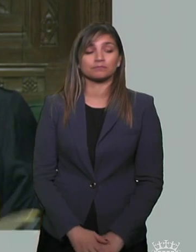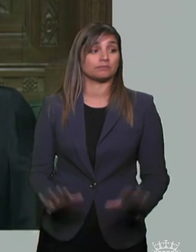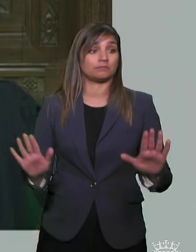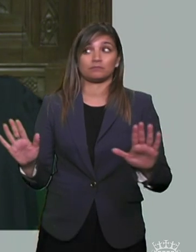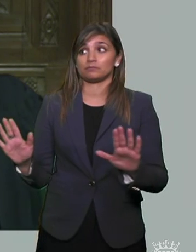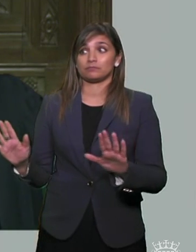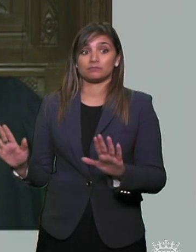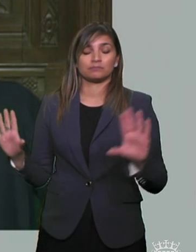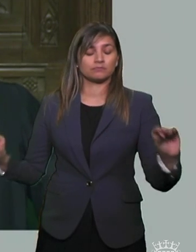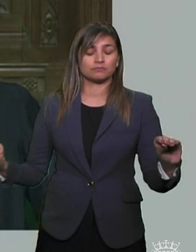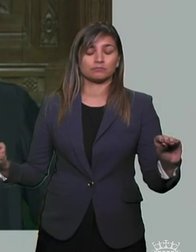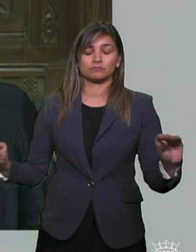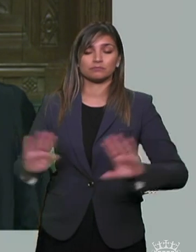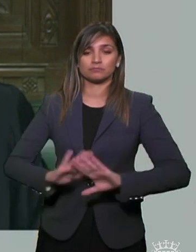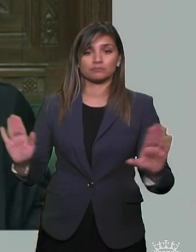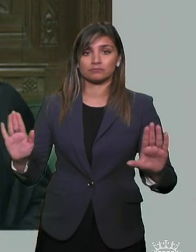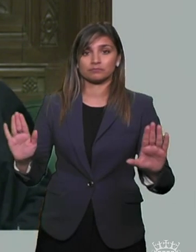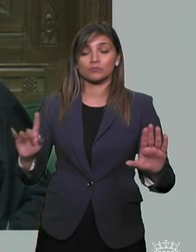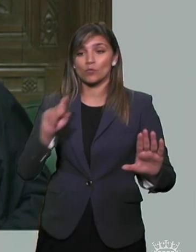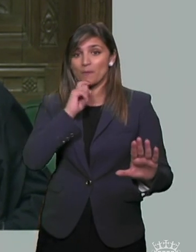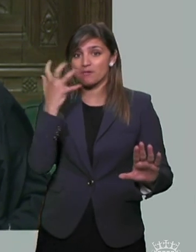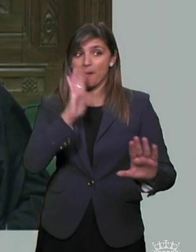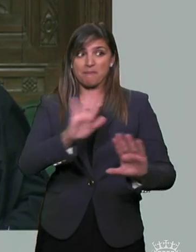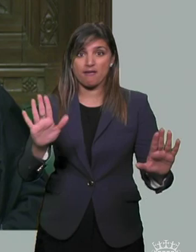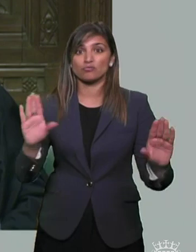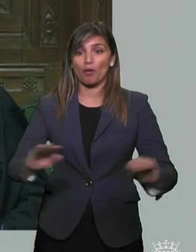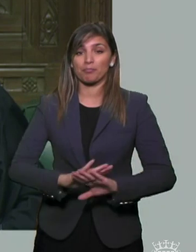Order. There will be a nightmare in a moment.